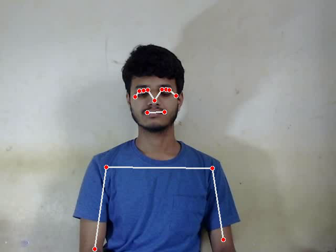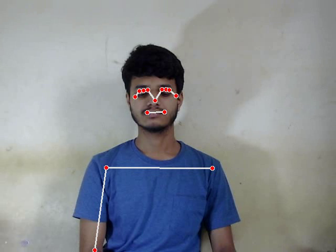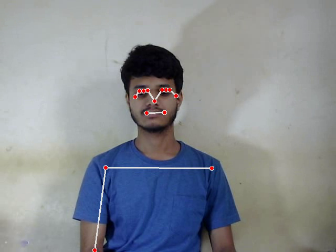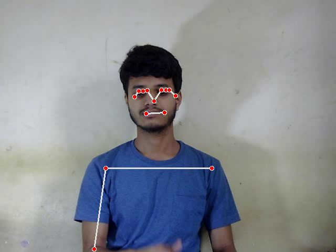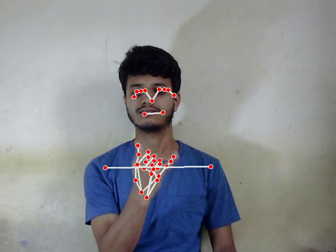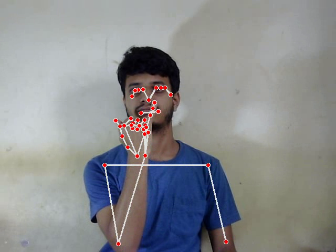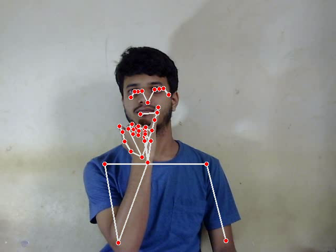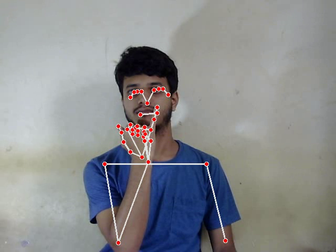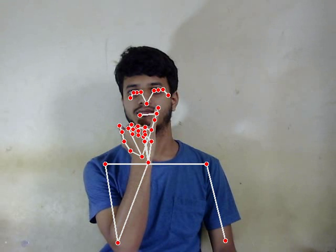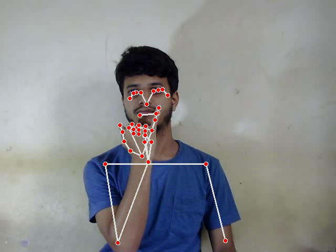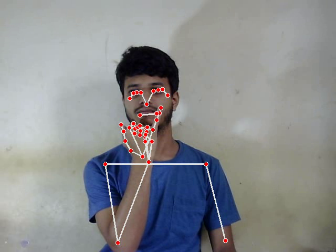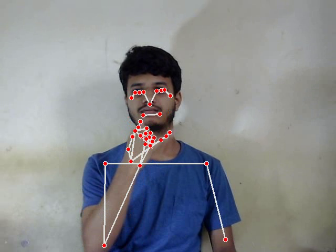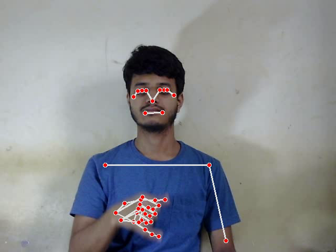wrong